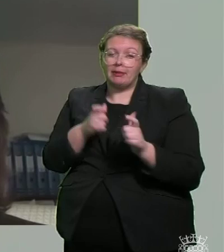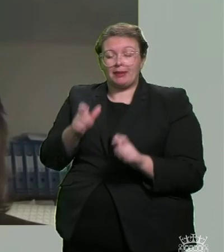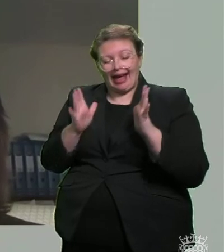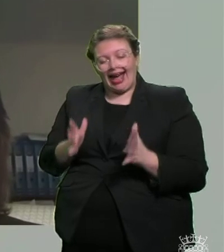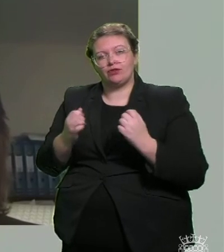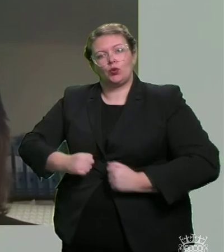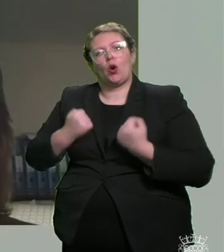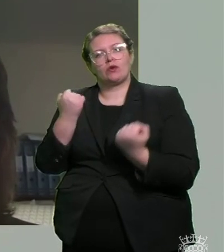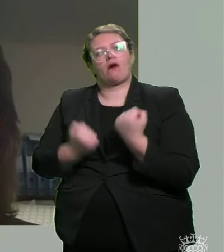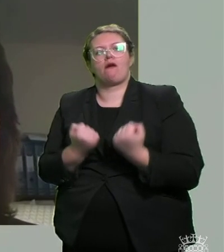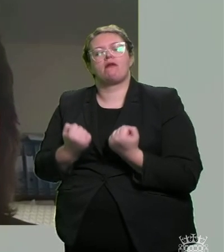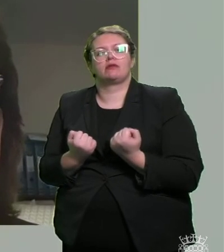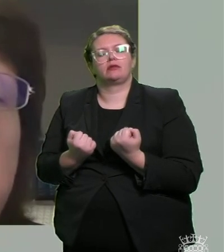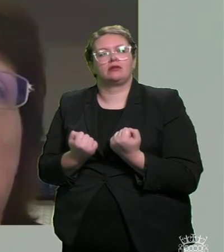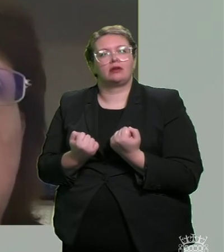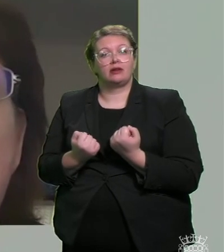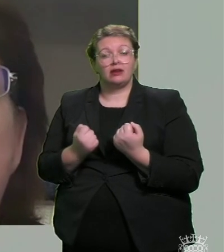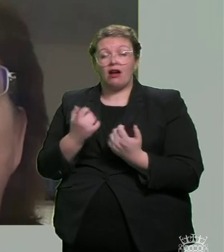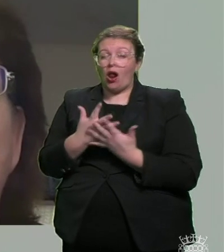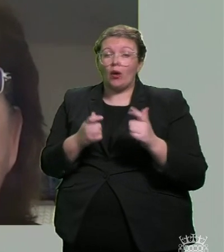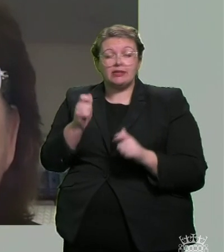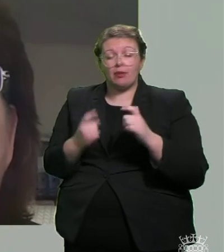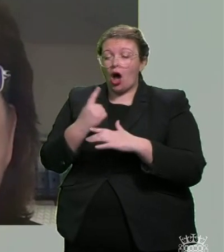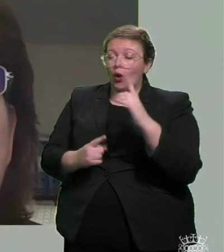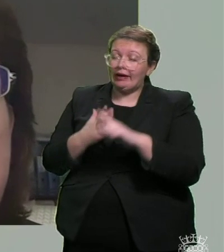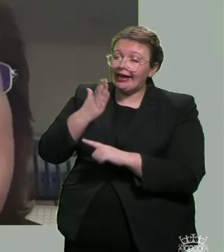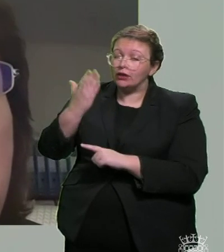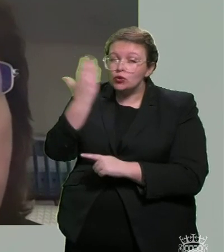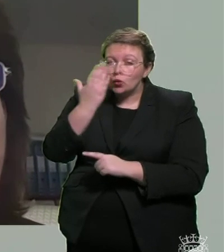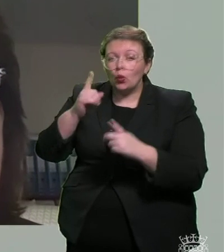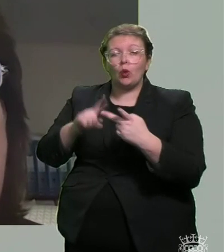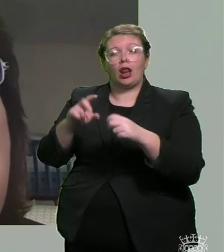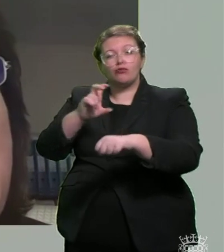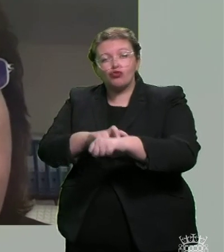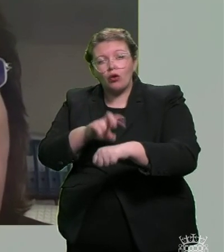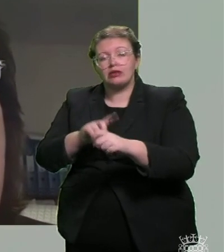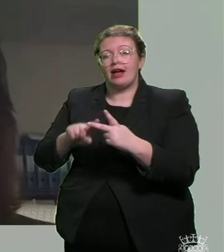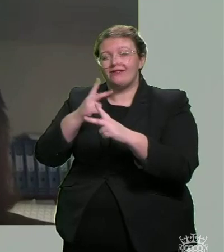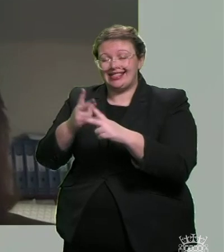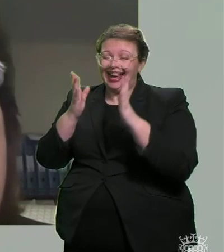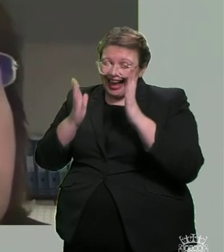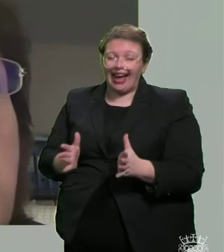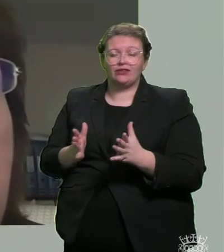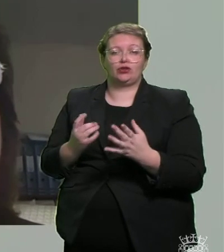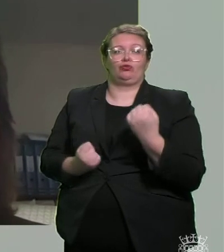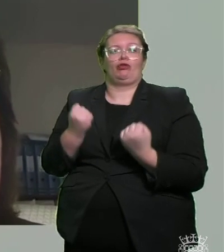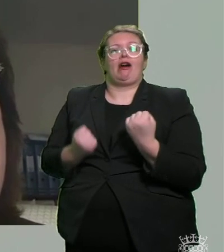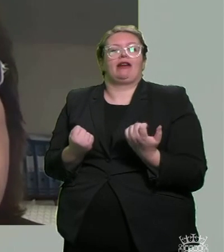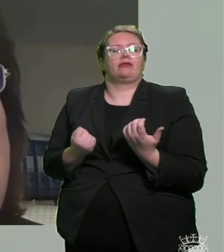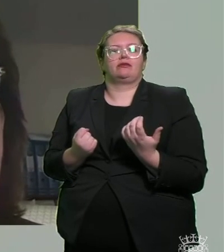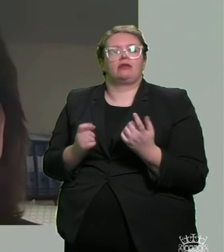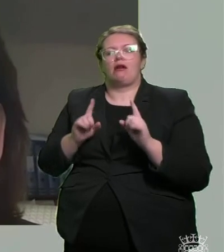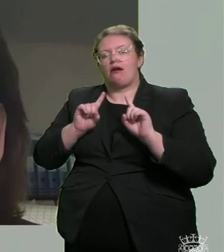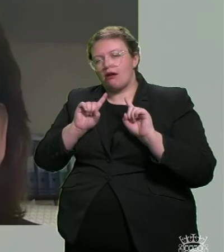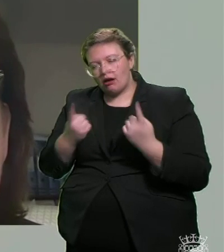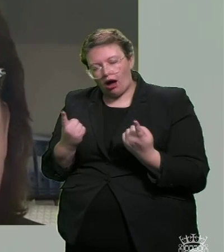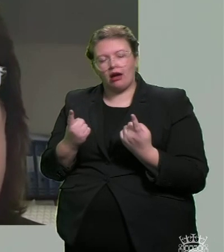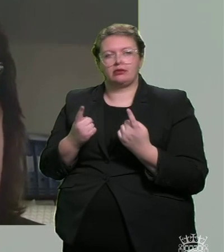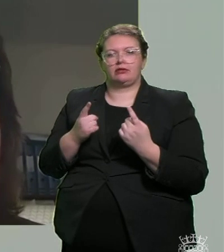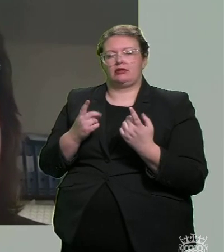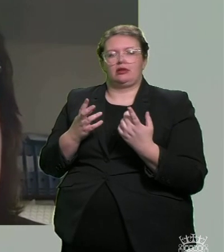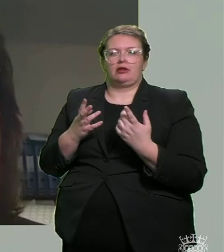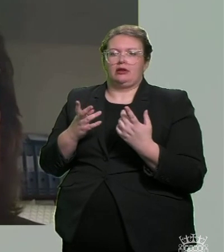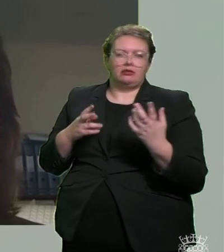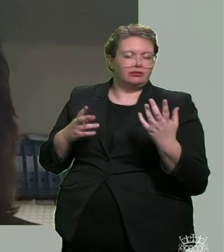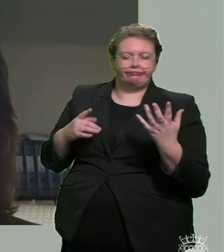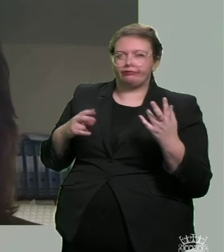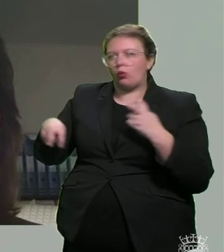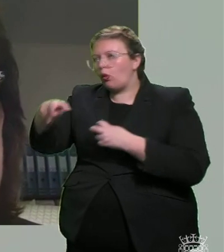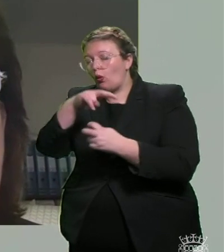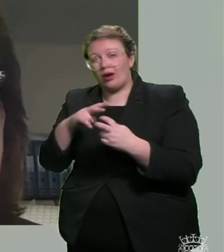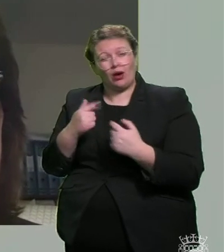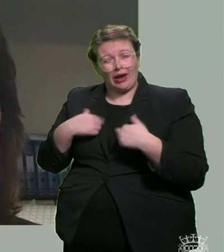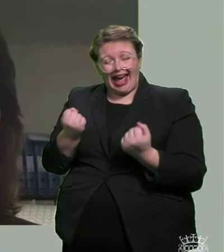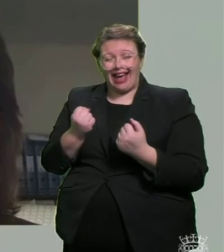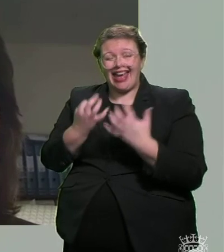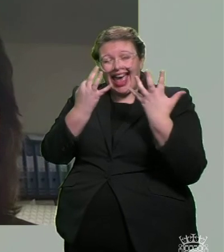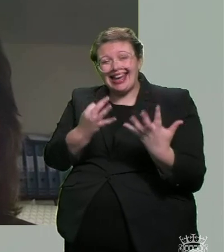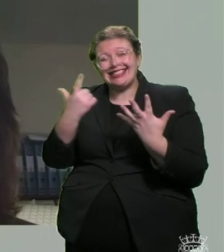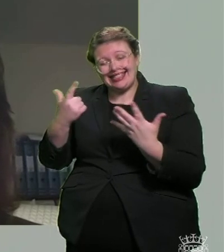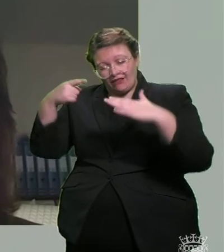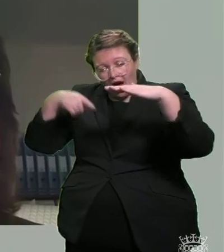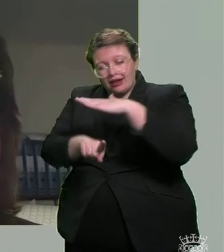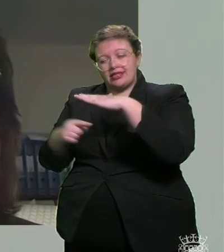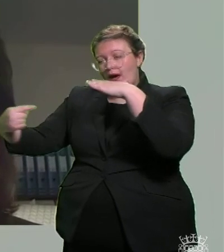For many, the only means of getting to doctors, schools or shops or visiting loved ones is through some of the 87 underpasses, many of which flood every time there is rain.